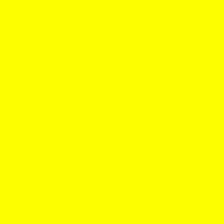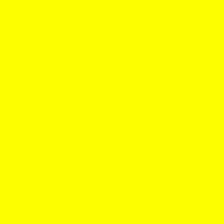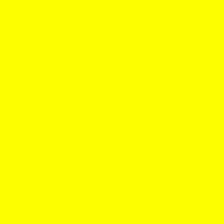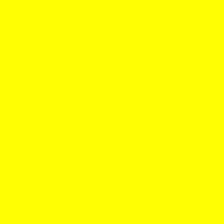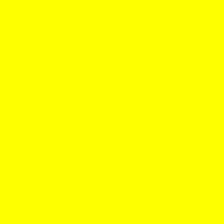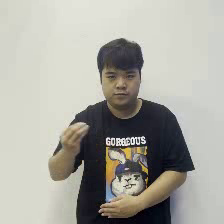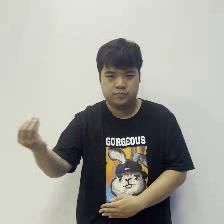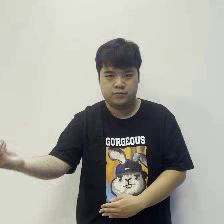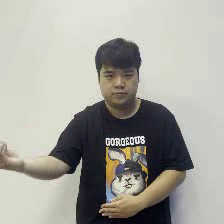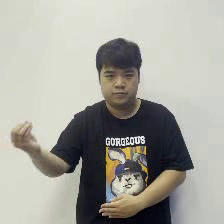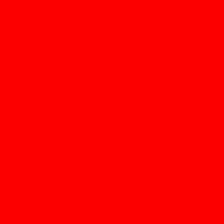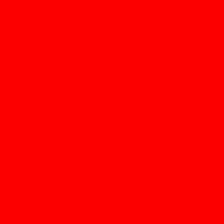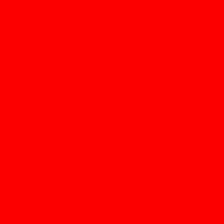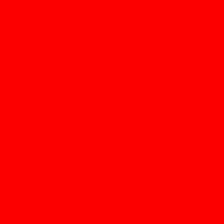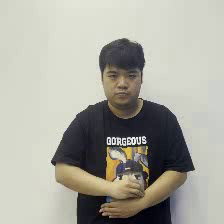Mua